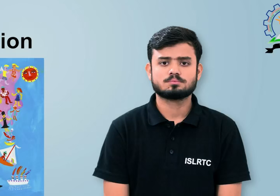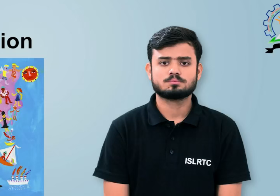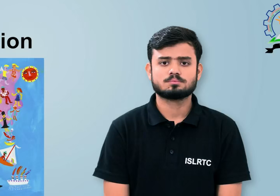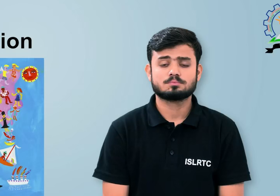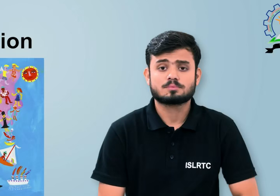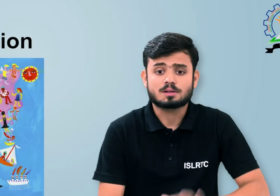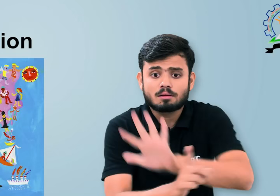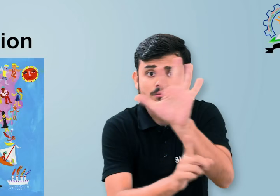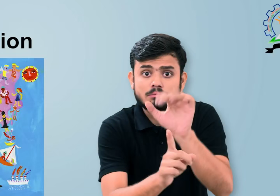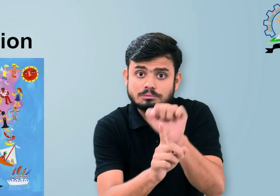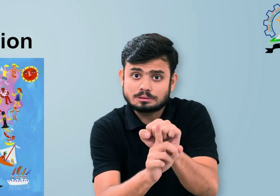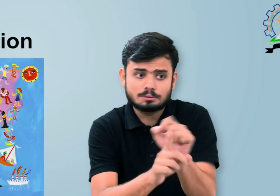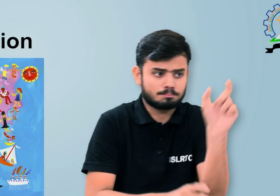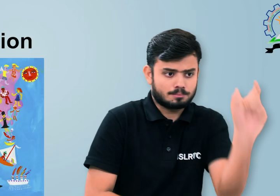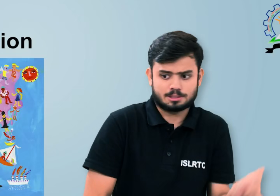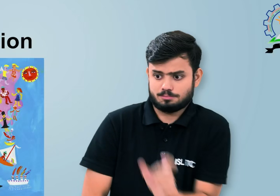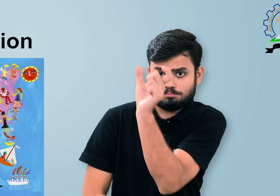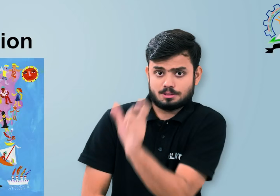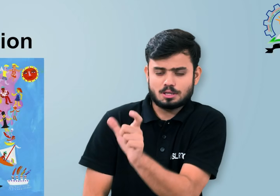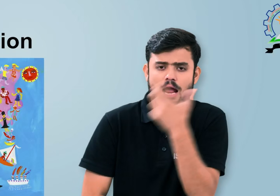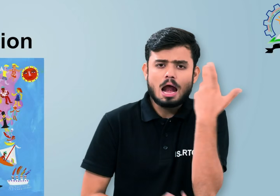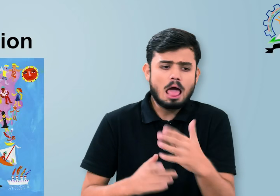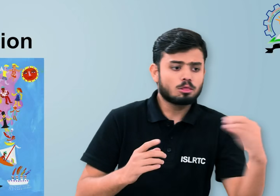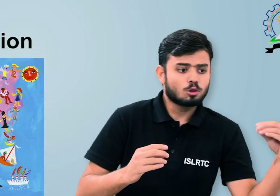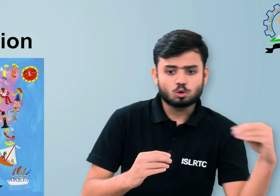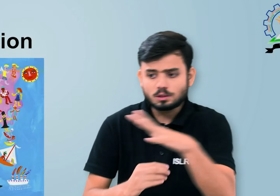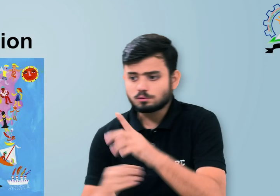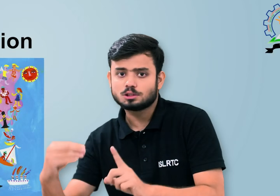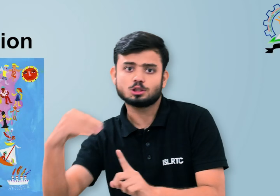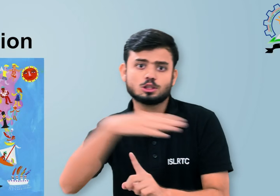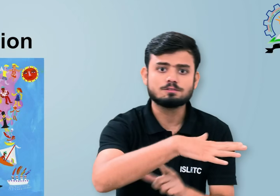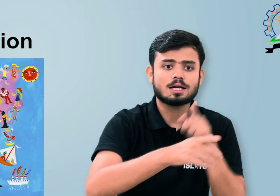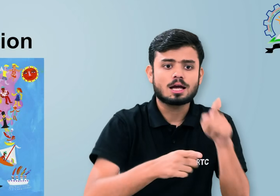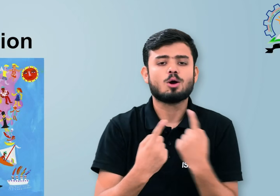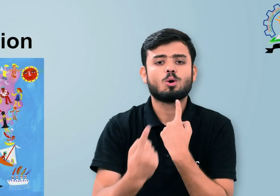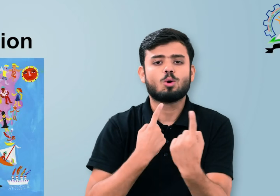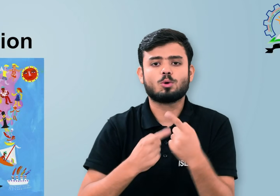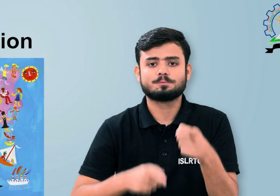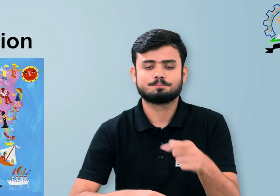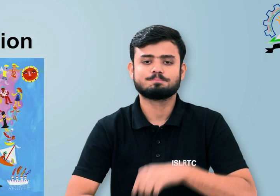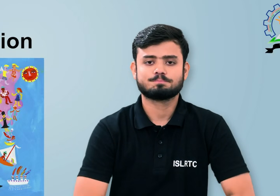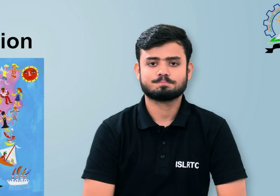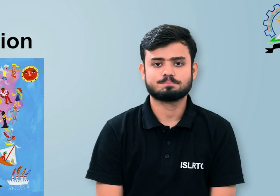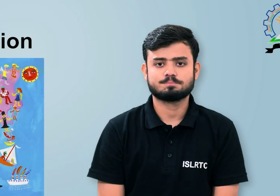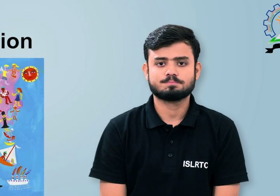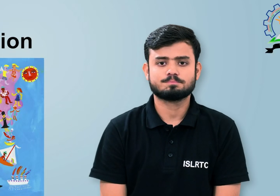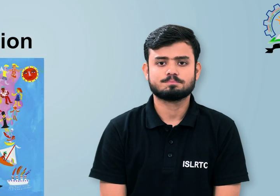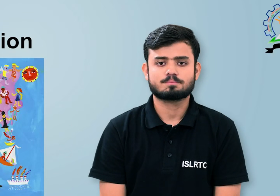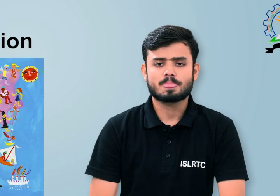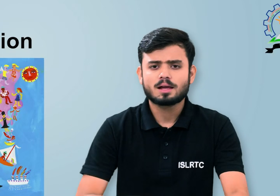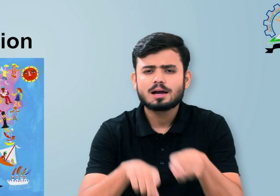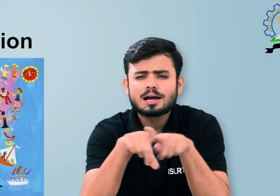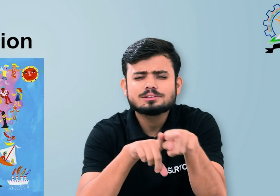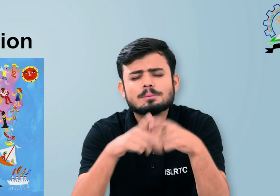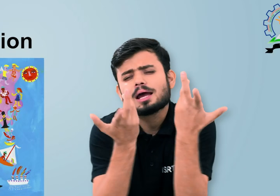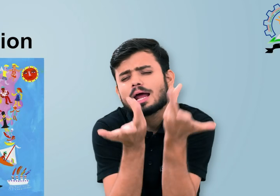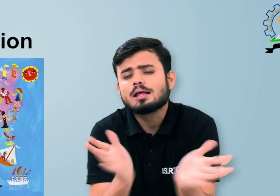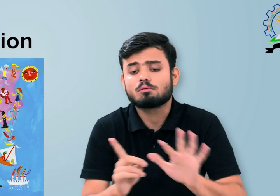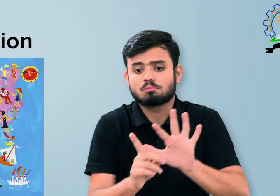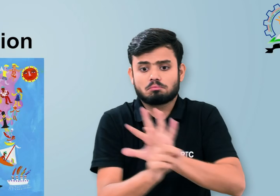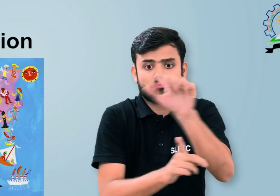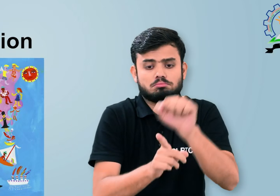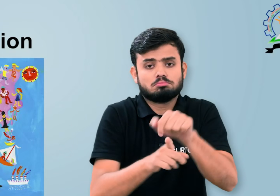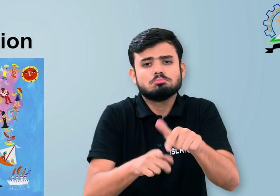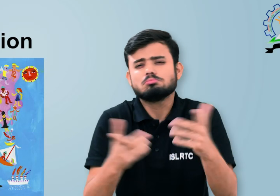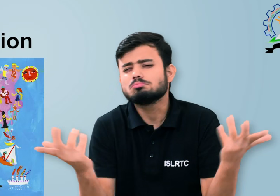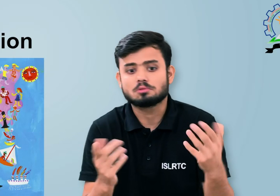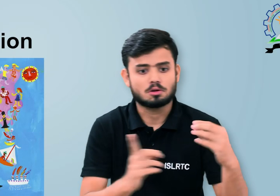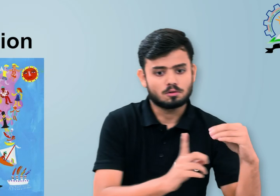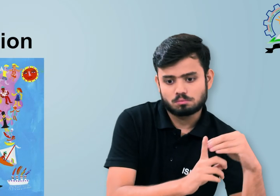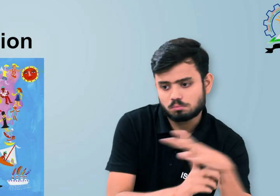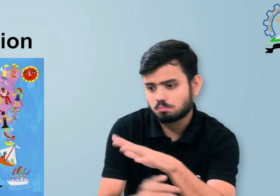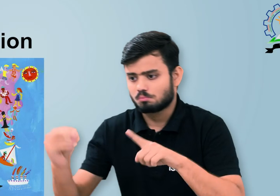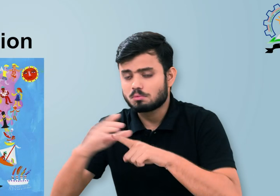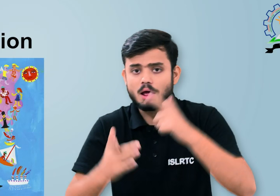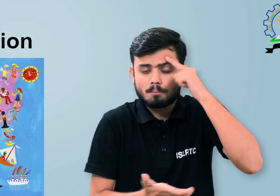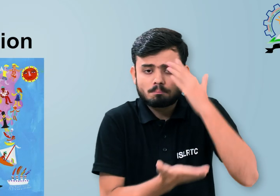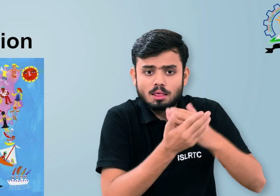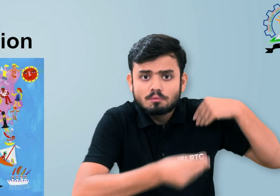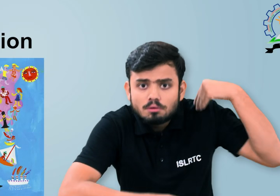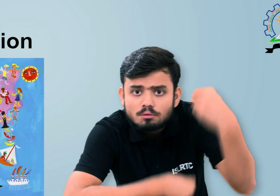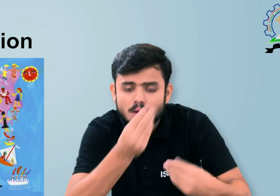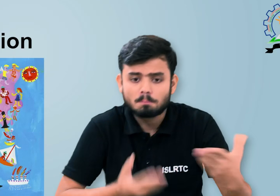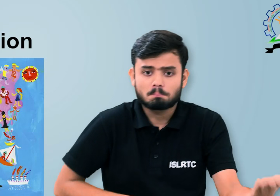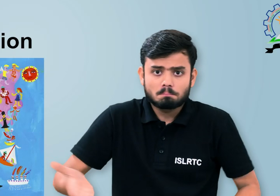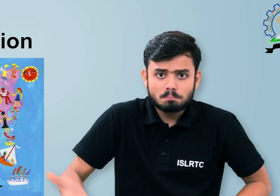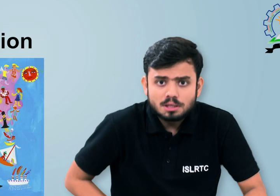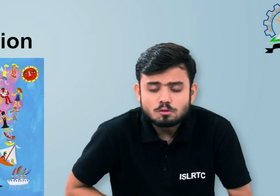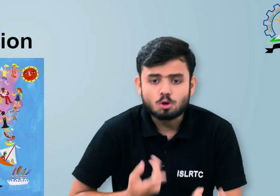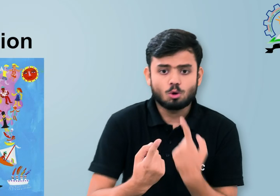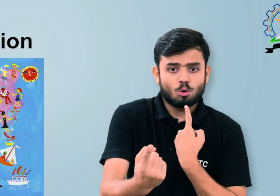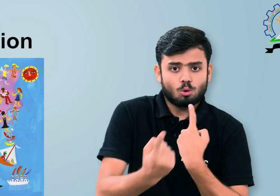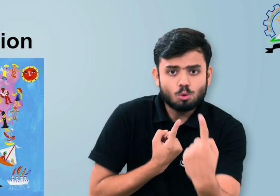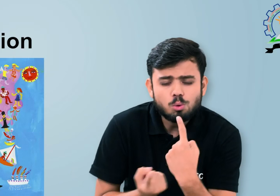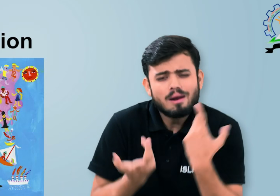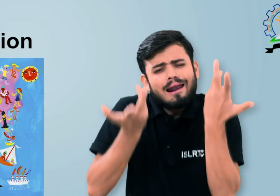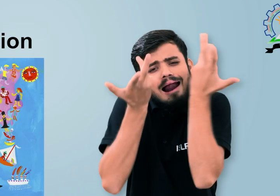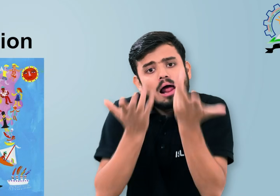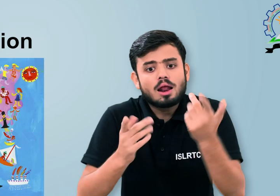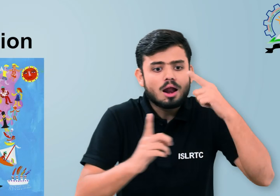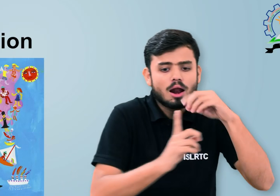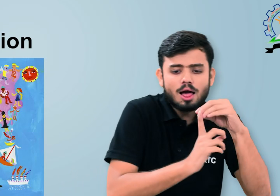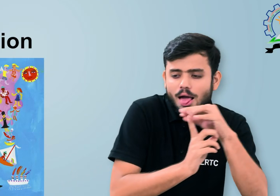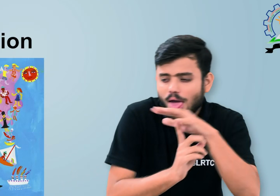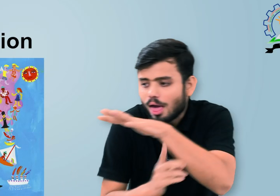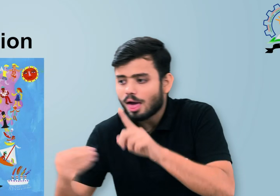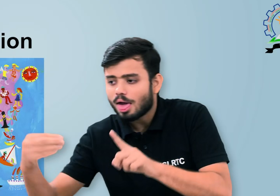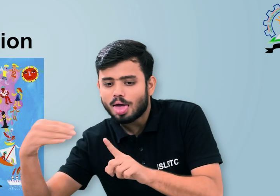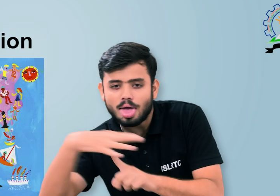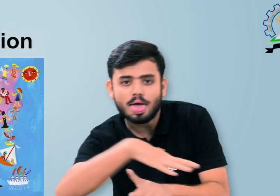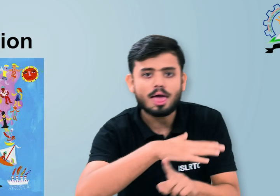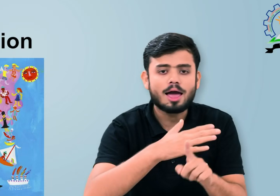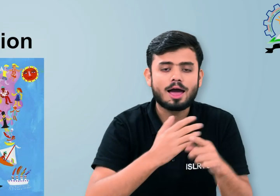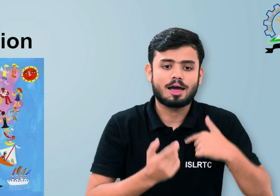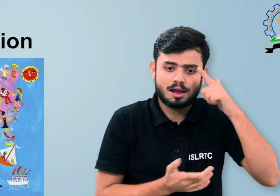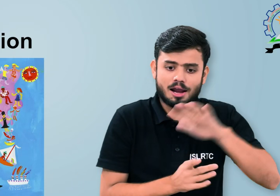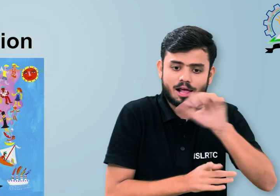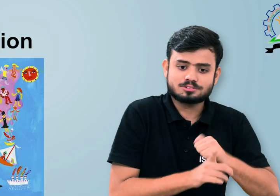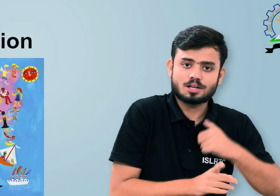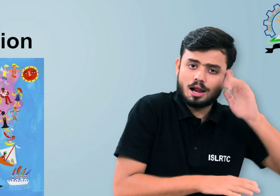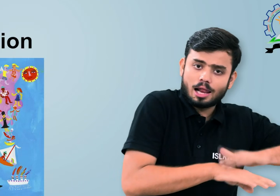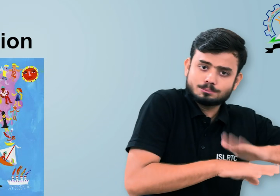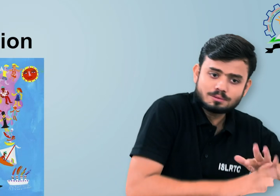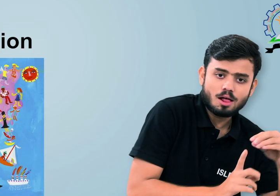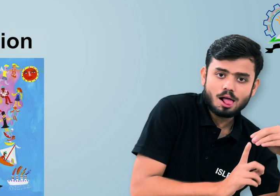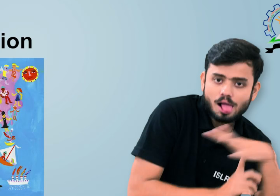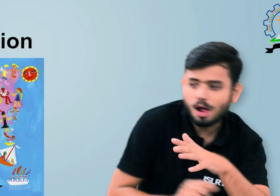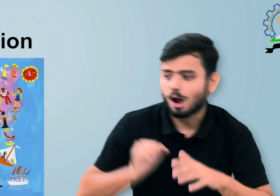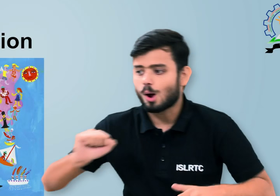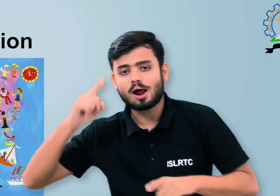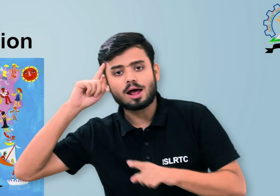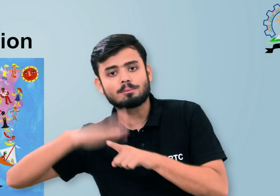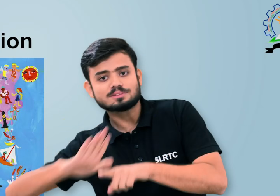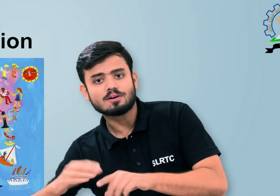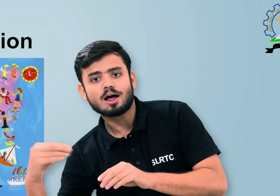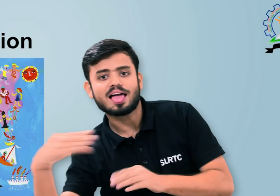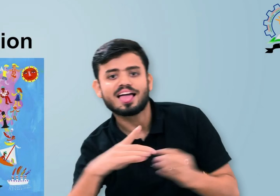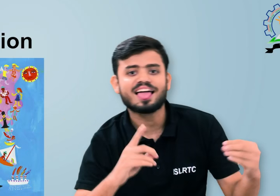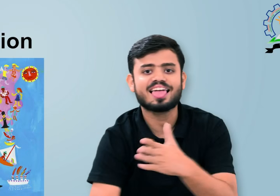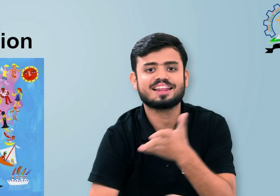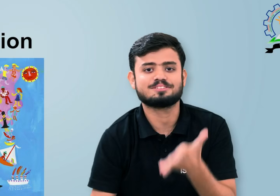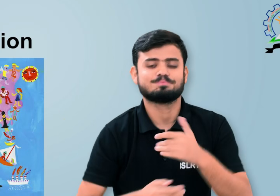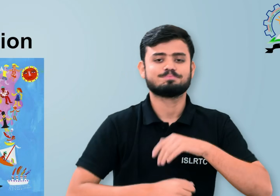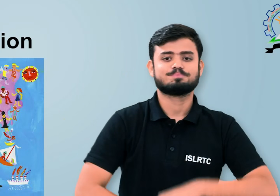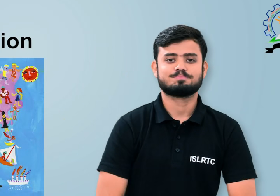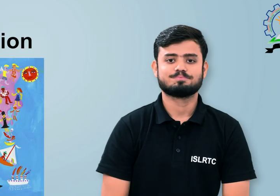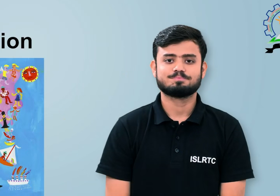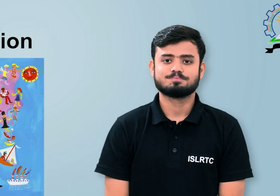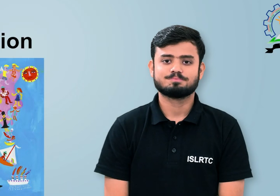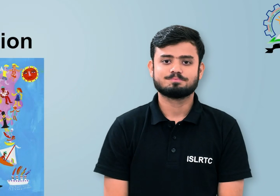Cultural Diffusion The spread of cultural beliefs and social activities from one group to another.